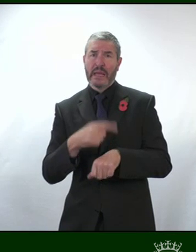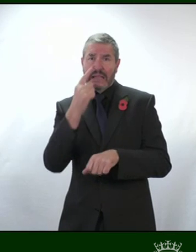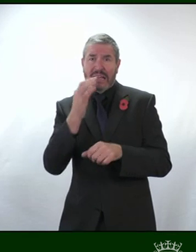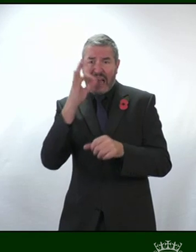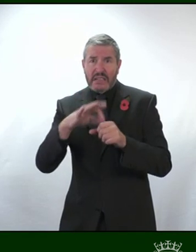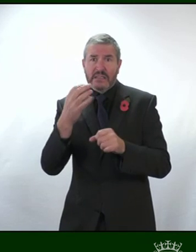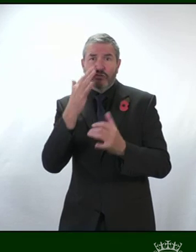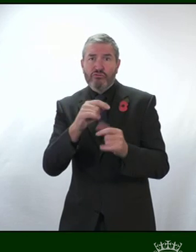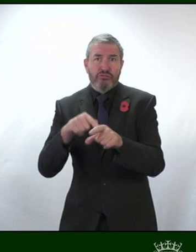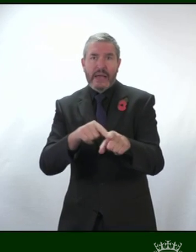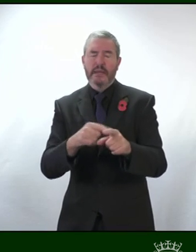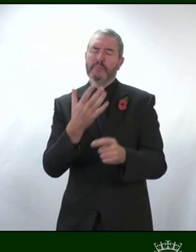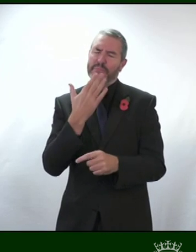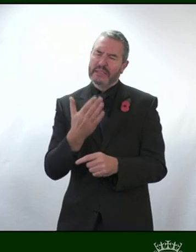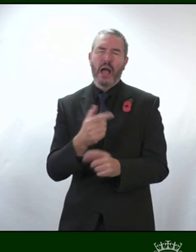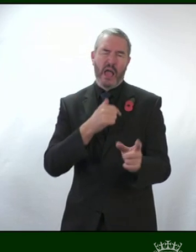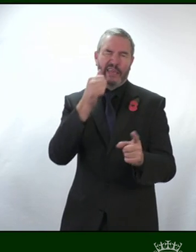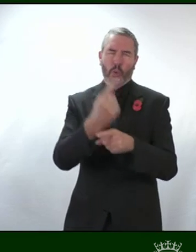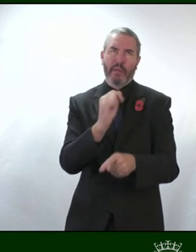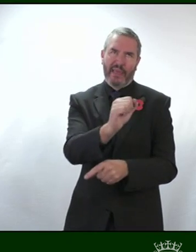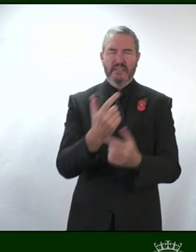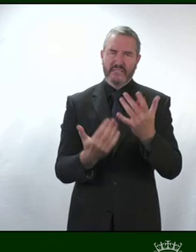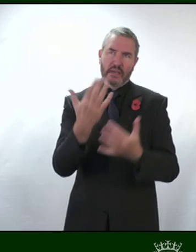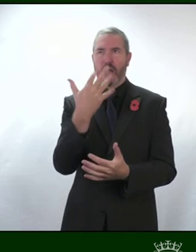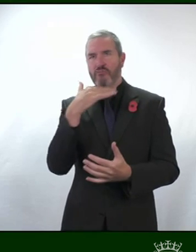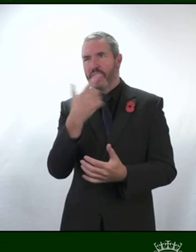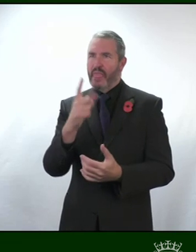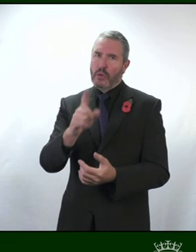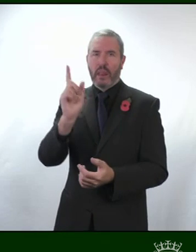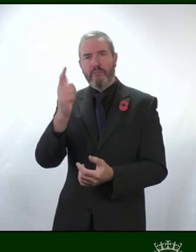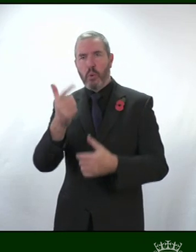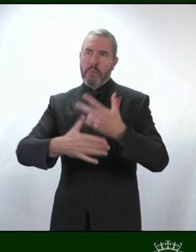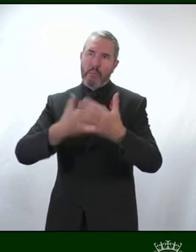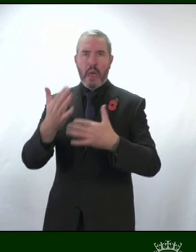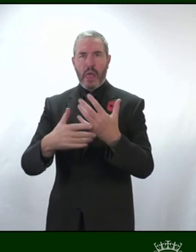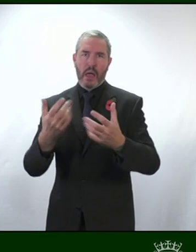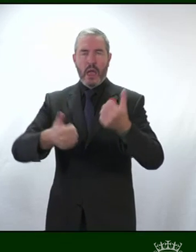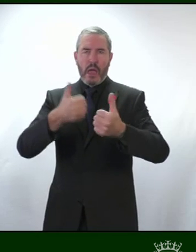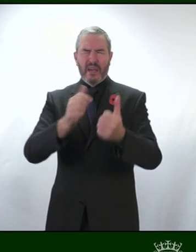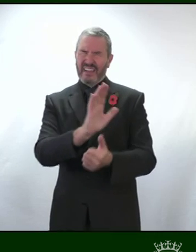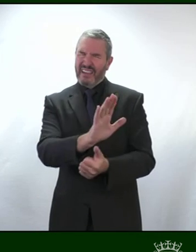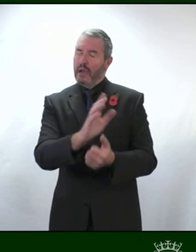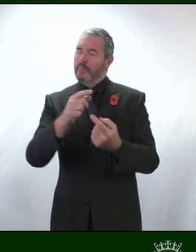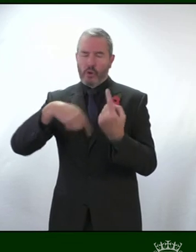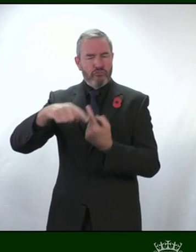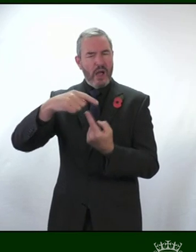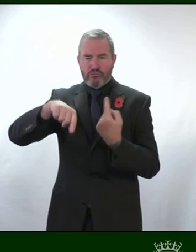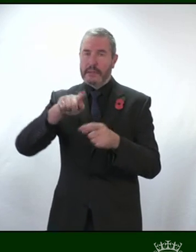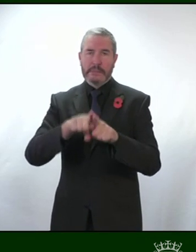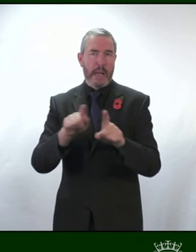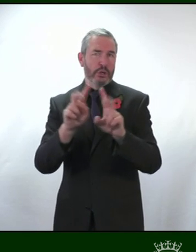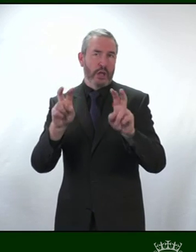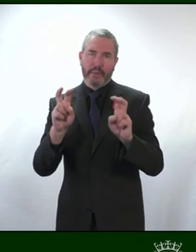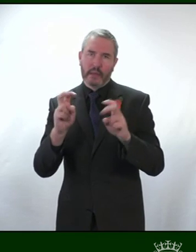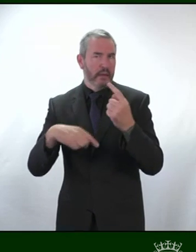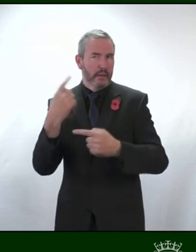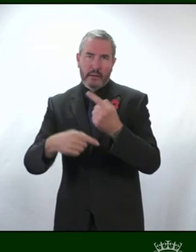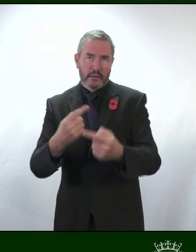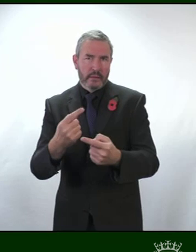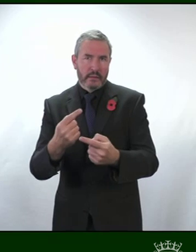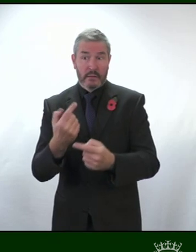I know he will talk about the capacity of 500,000, what is going on in Liverpool, how it is world beating, etc., but we have been going round and round in circles on this.